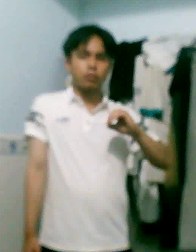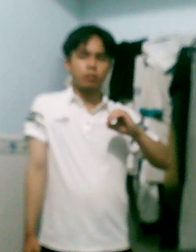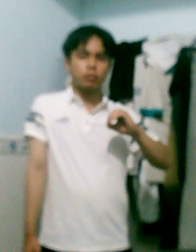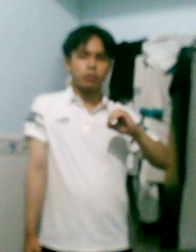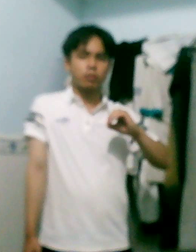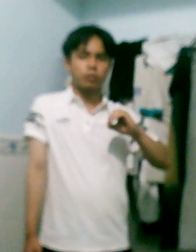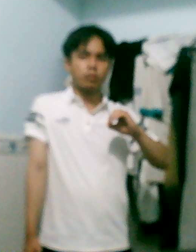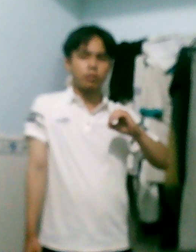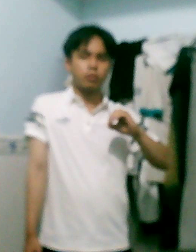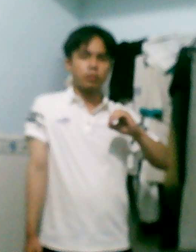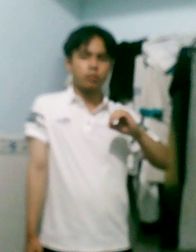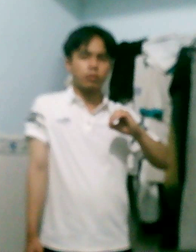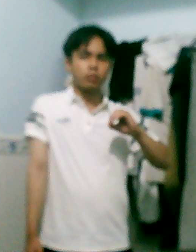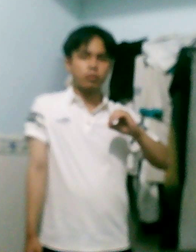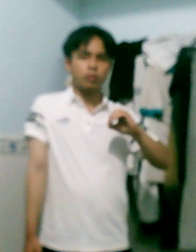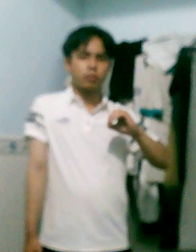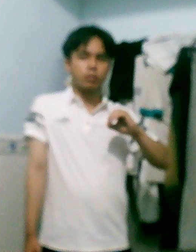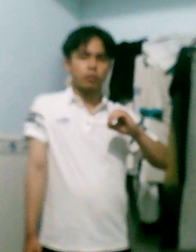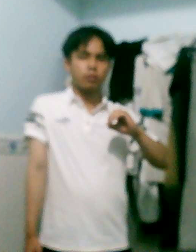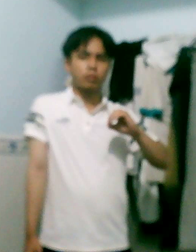o